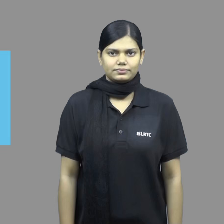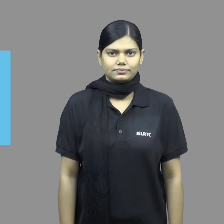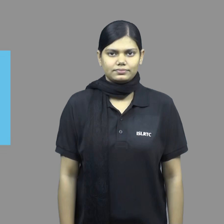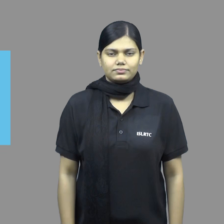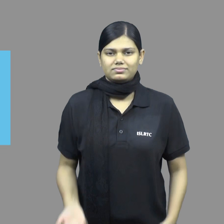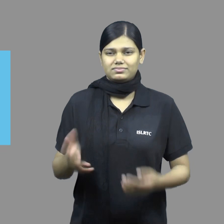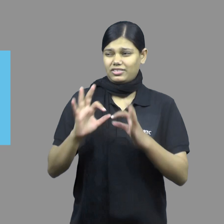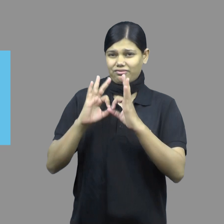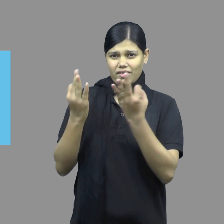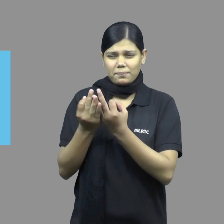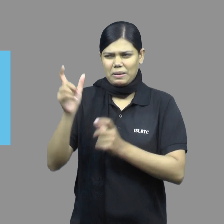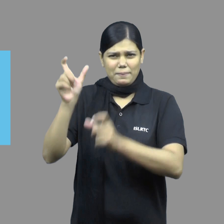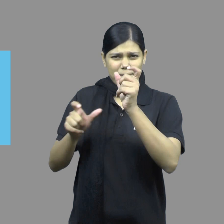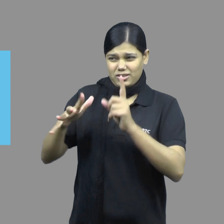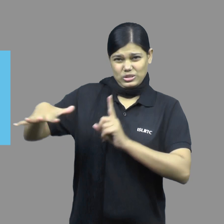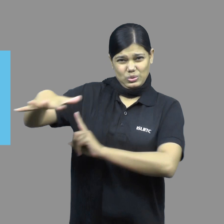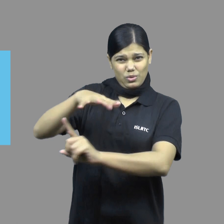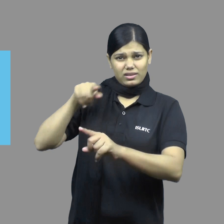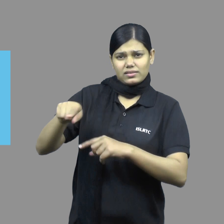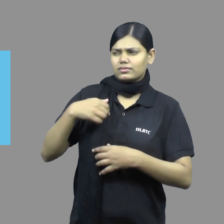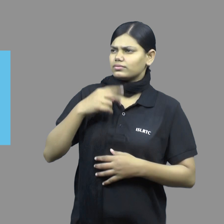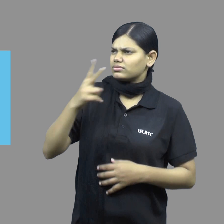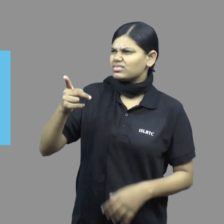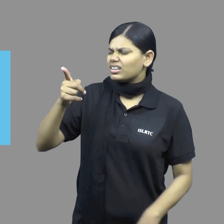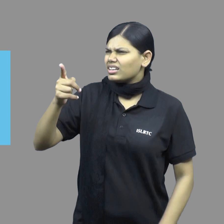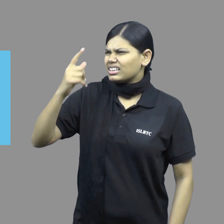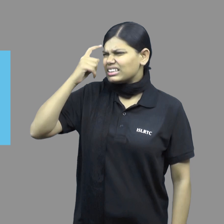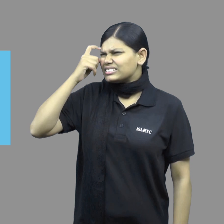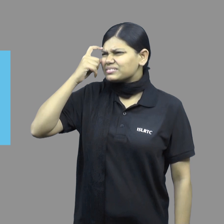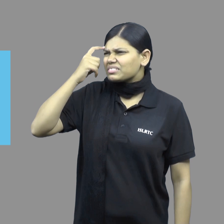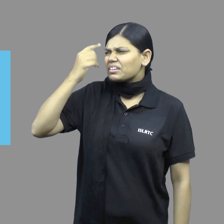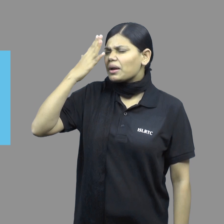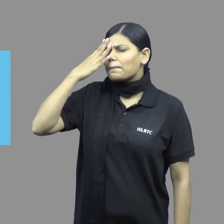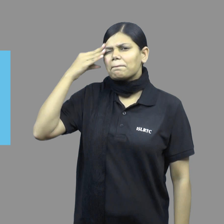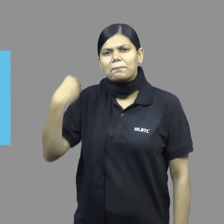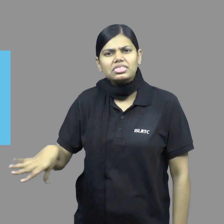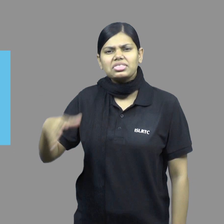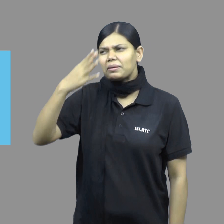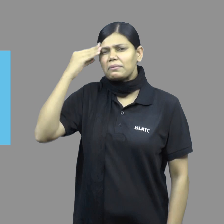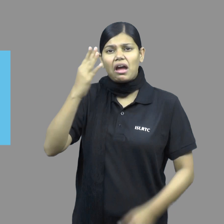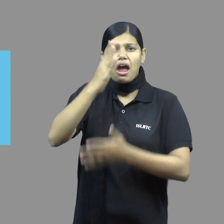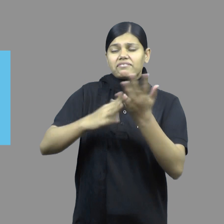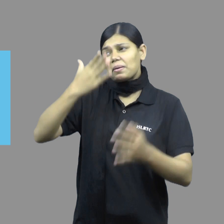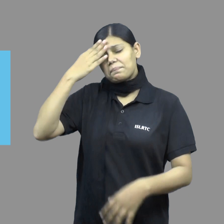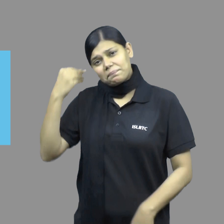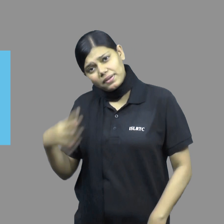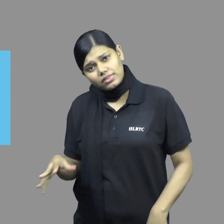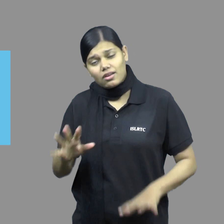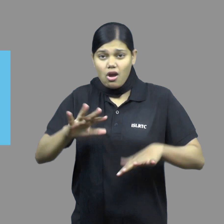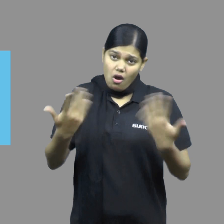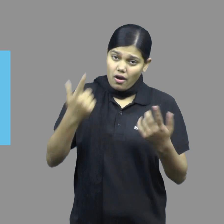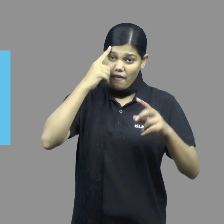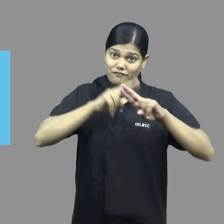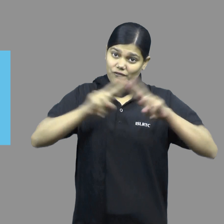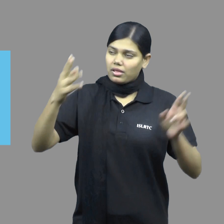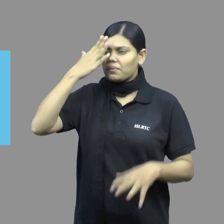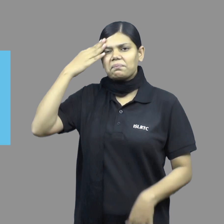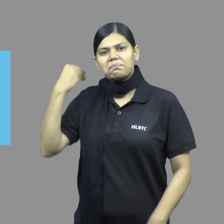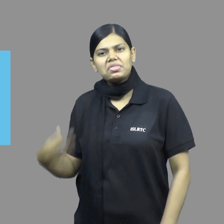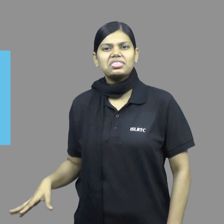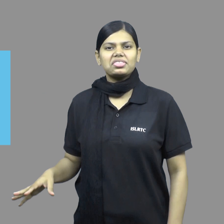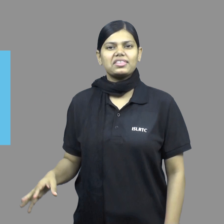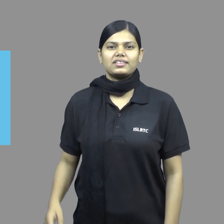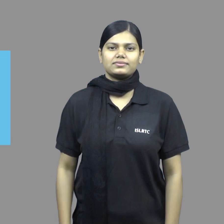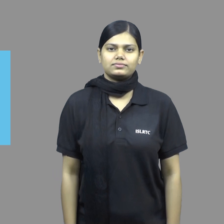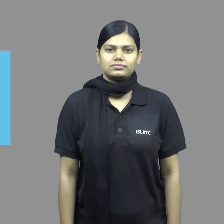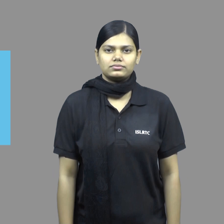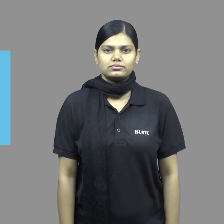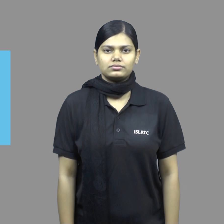Amnesia